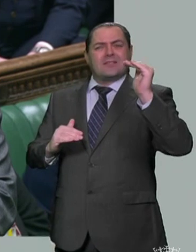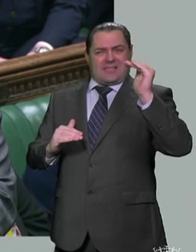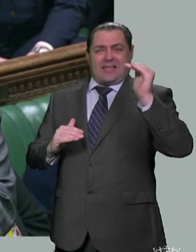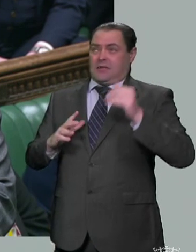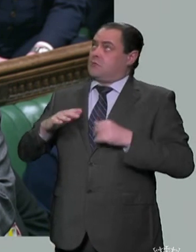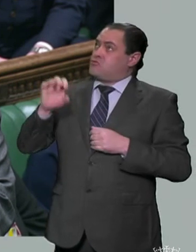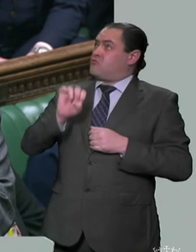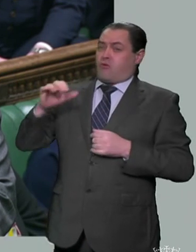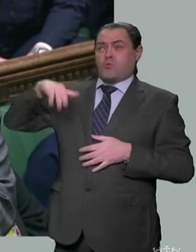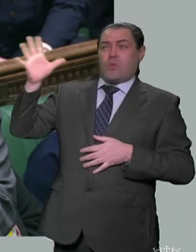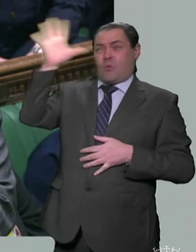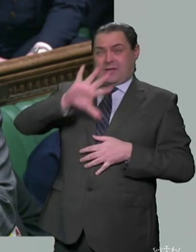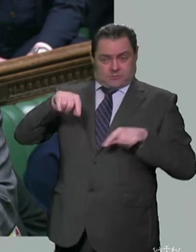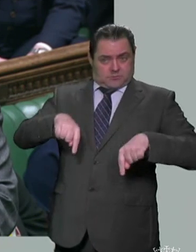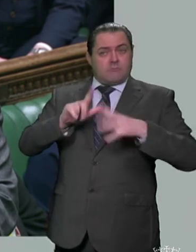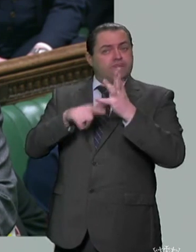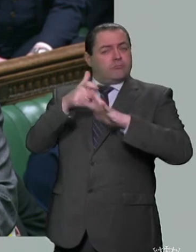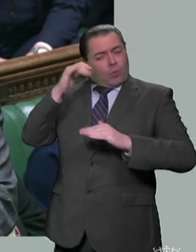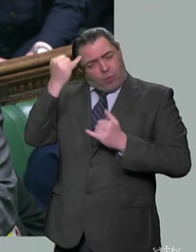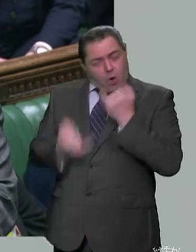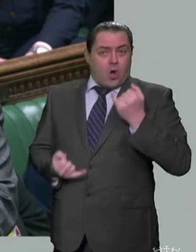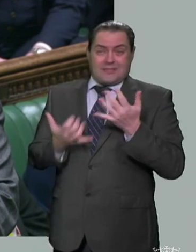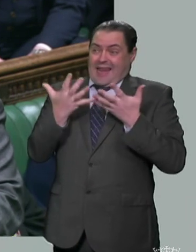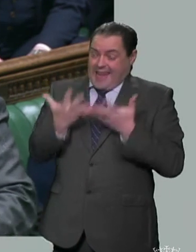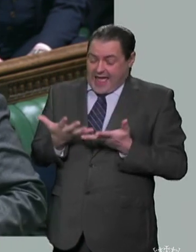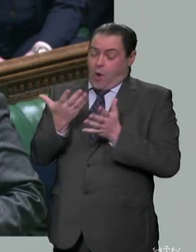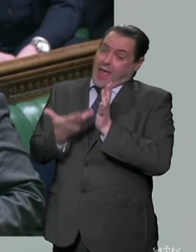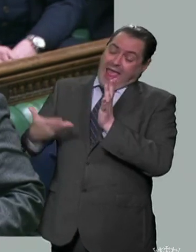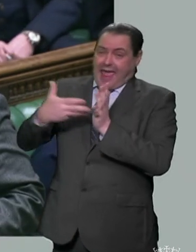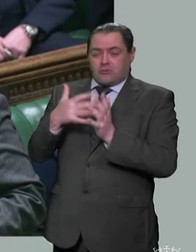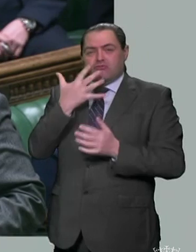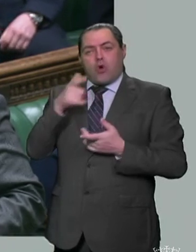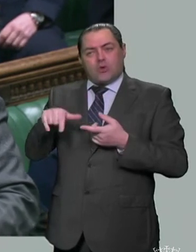Now the Tories are making millions of families poorer.